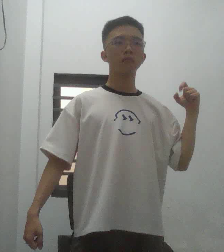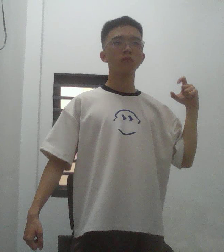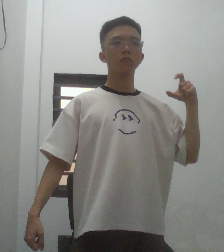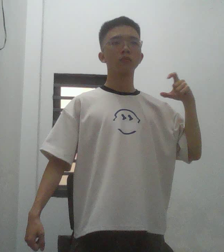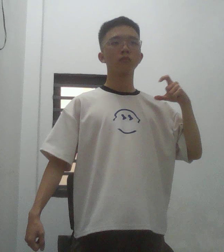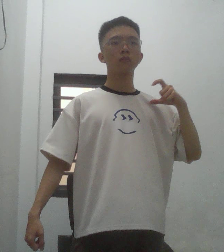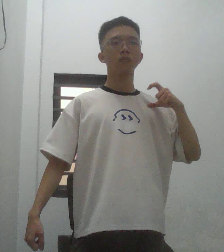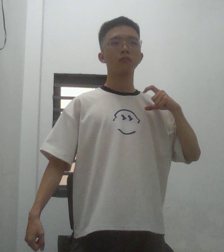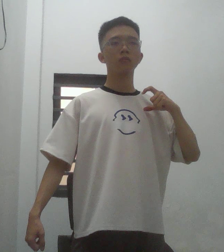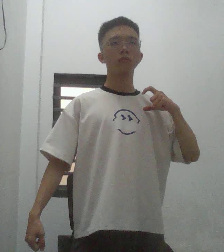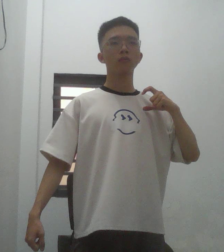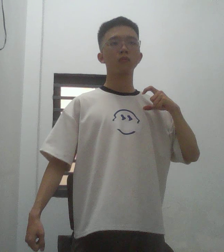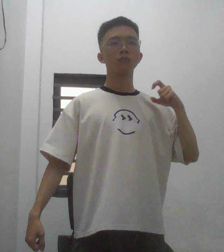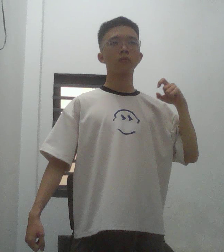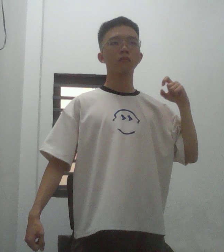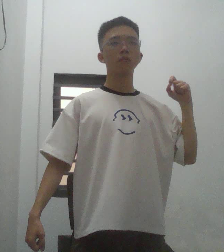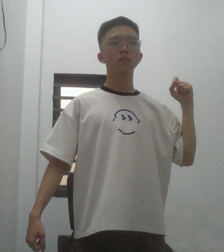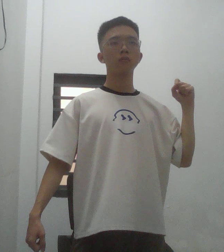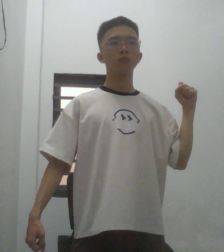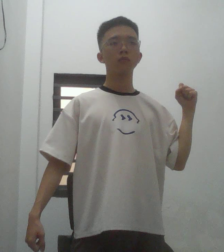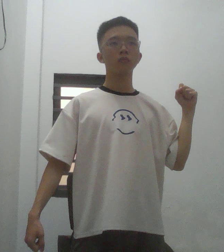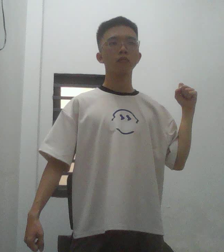giau co